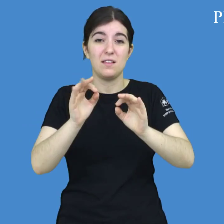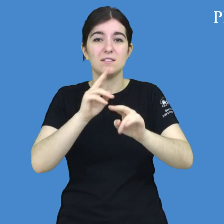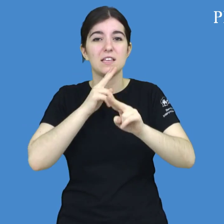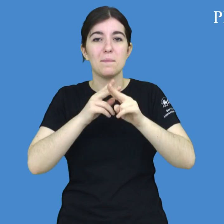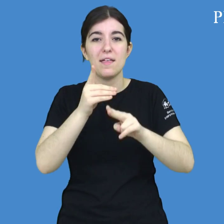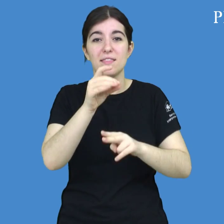nombre